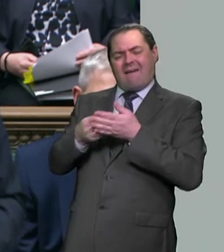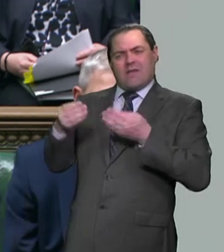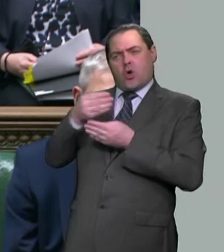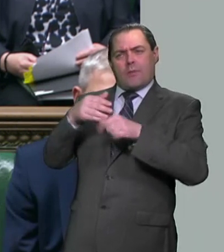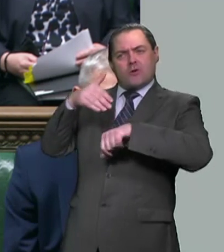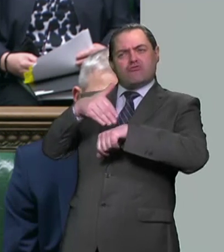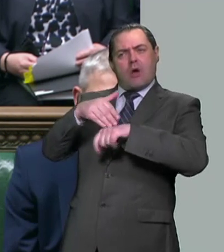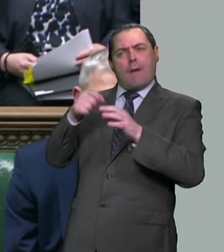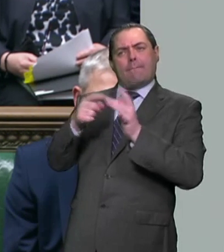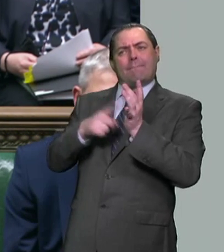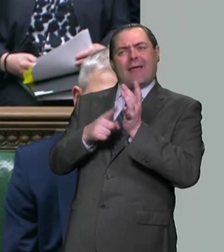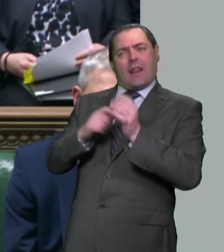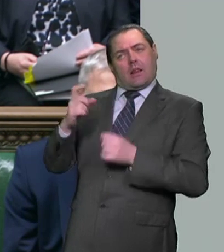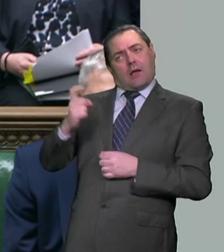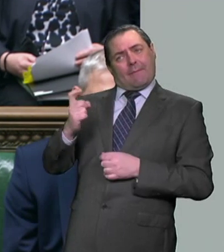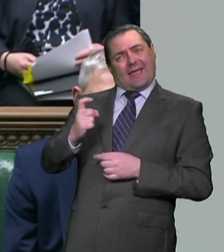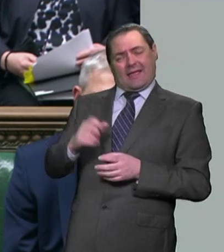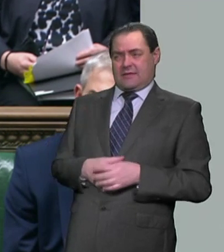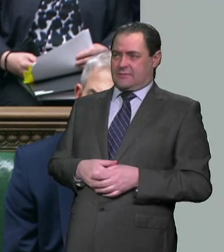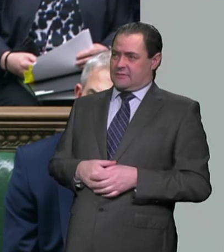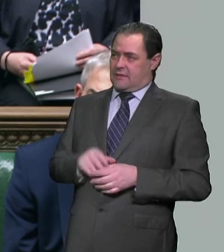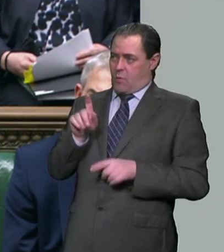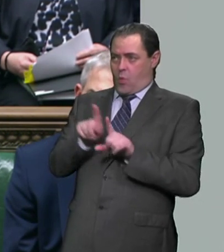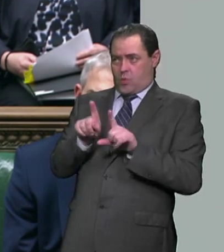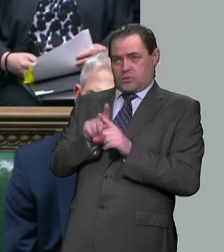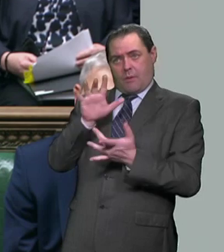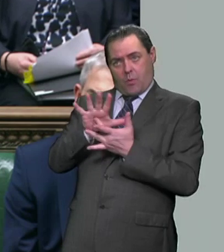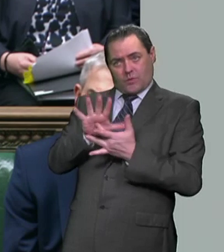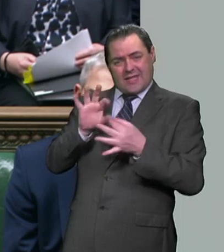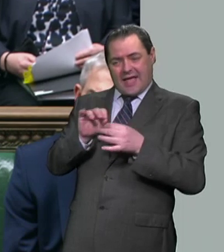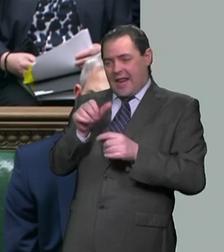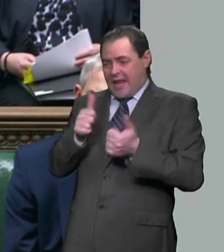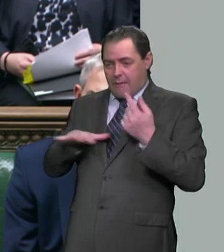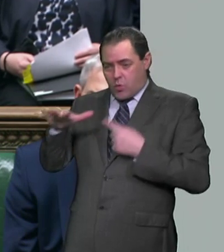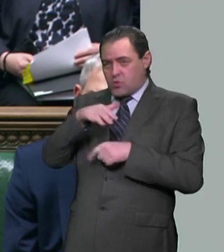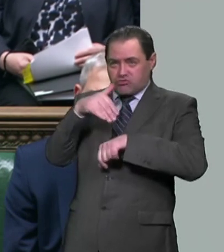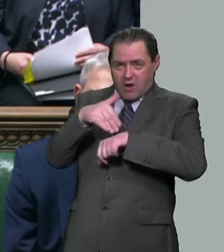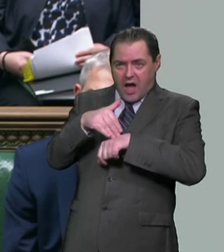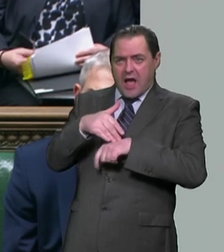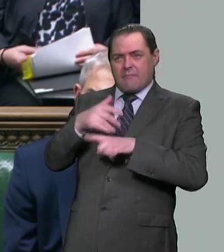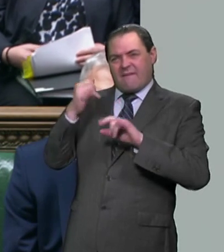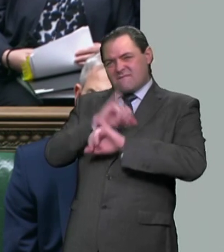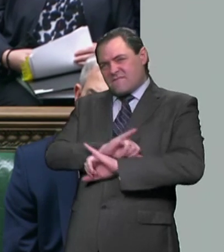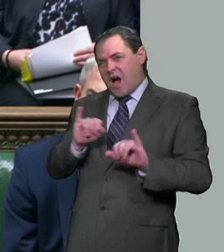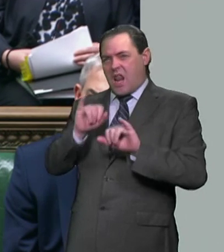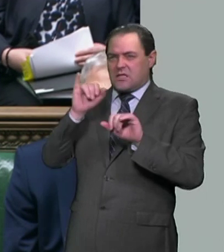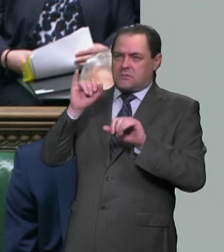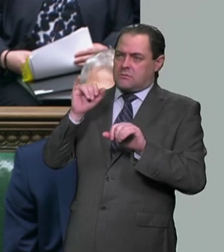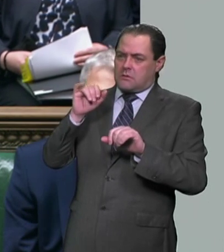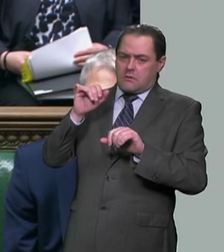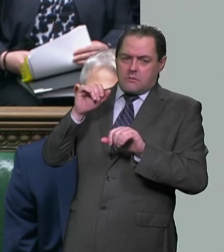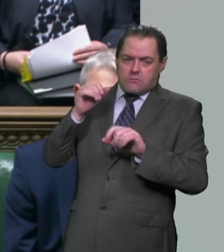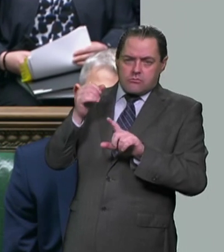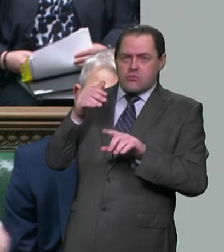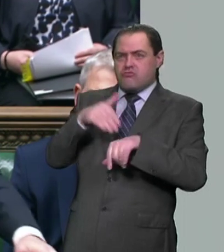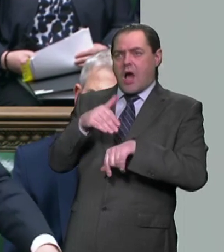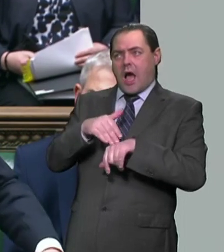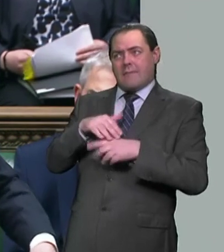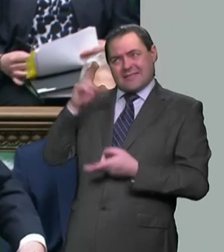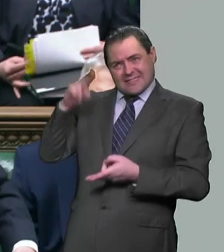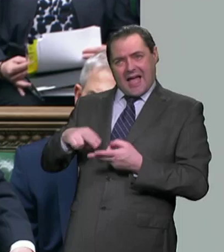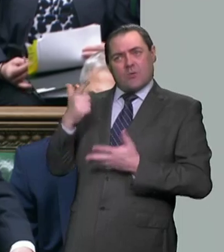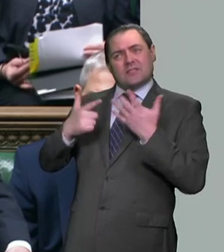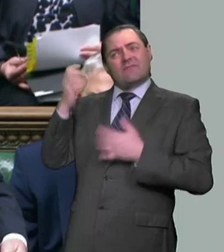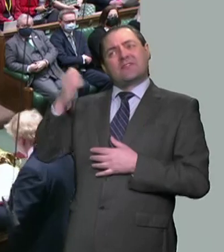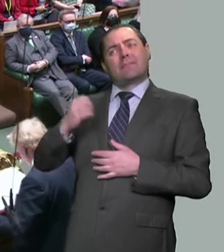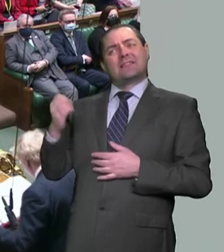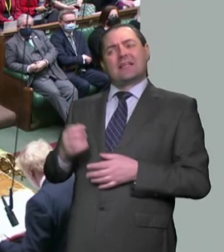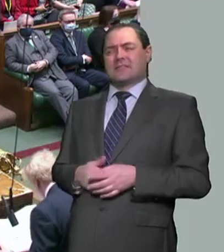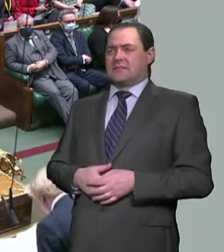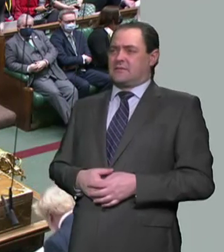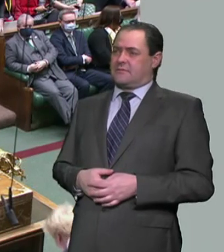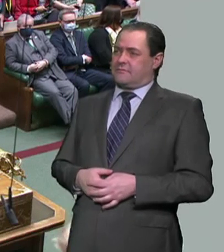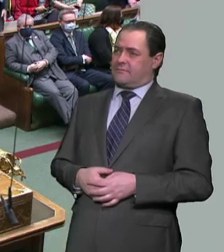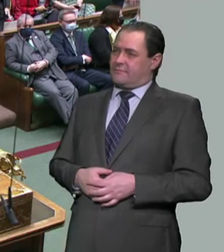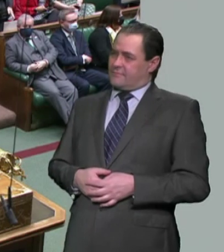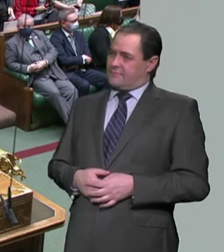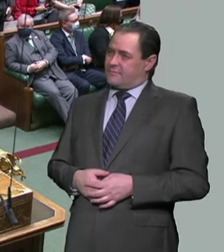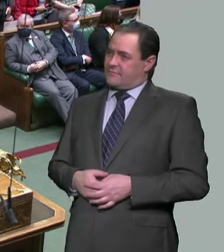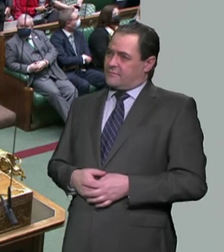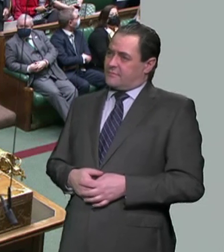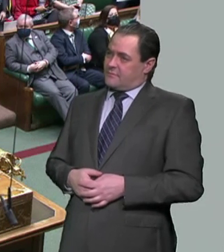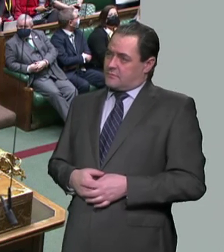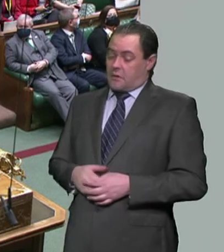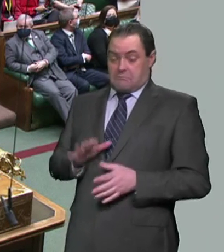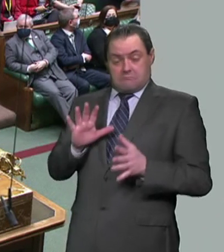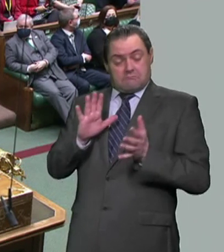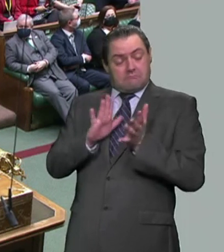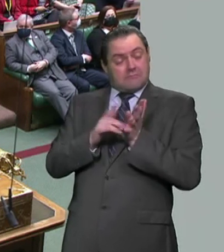We also attach huge importance to tackling neighbourhood crime and crimes of violence, and I am pleased that those crimes are down 17%.